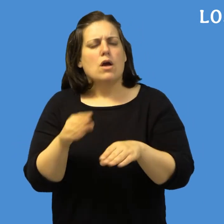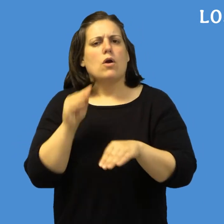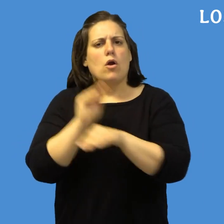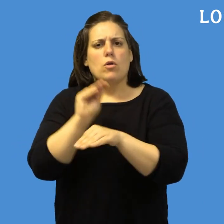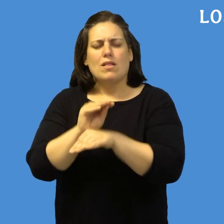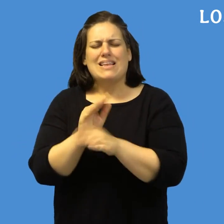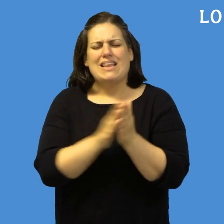cuidar